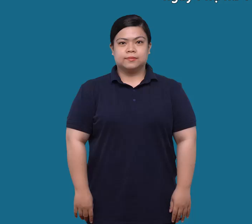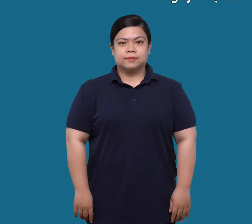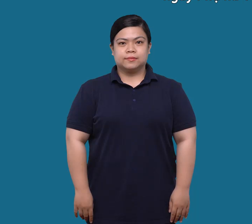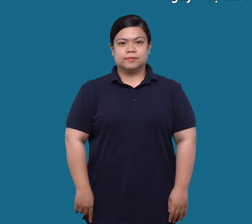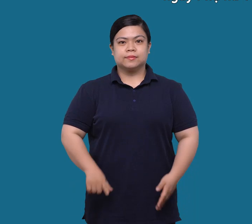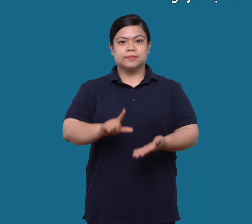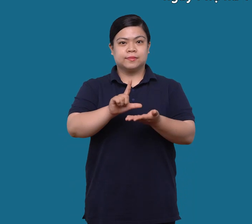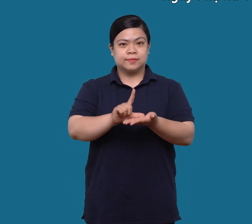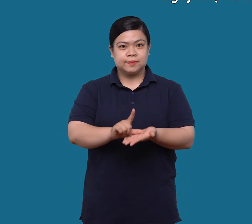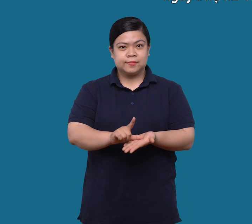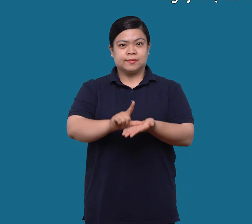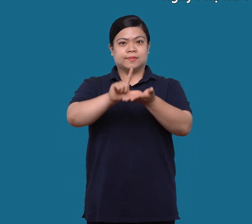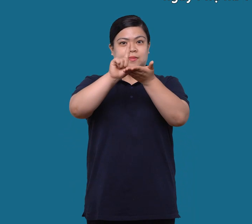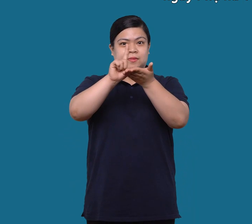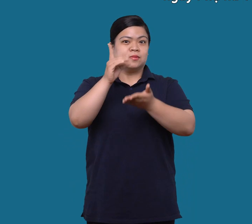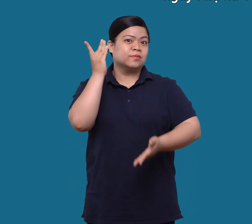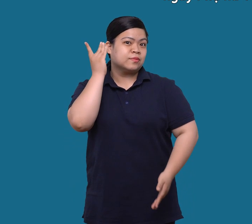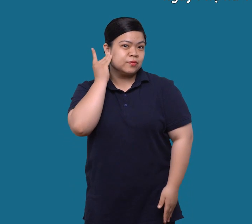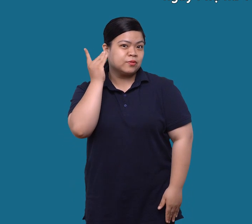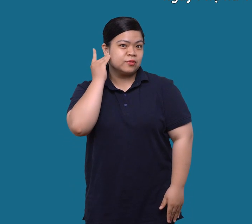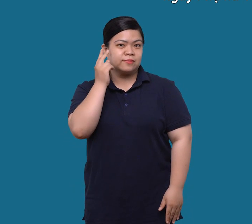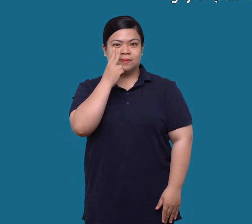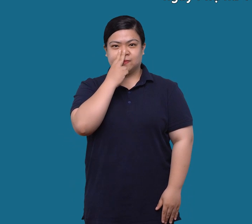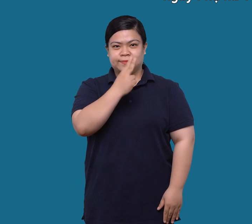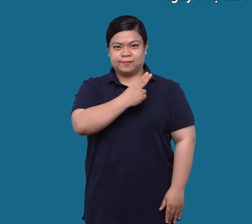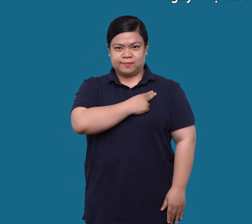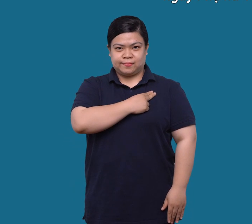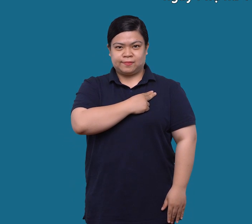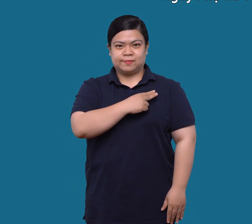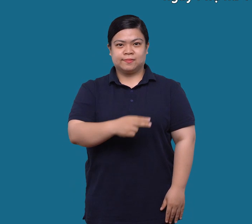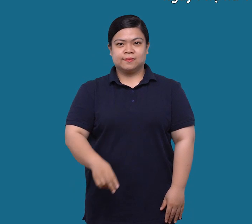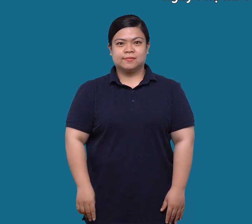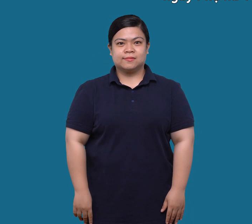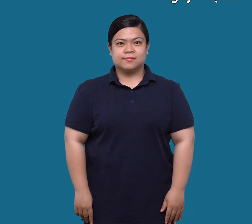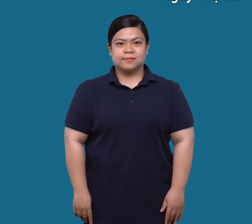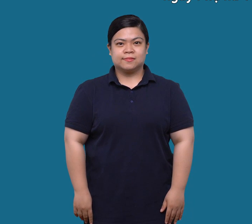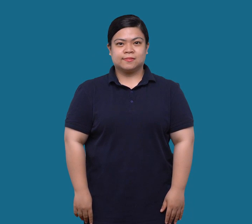ngày Phụ nữ Việt Nam 20/10